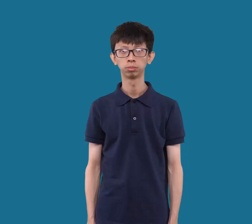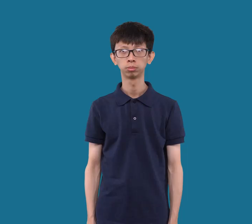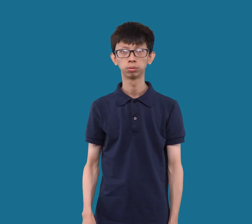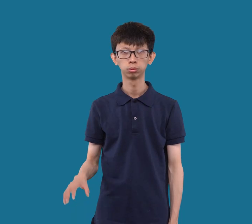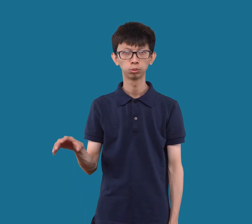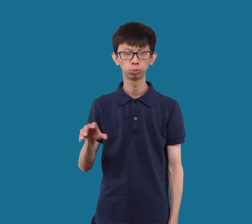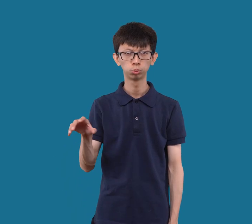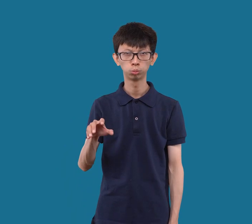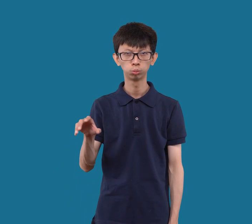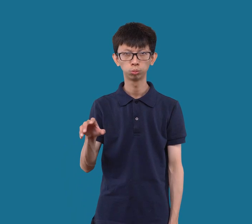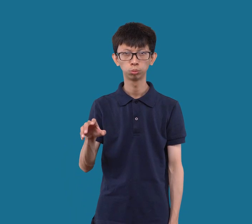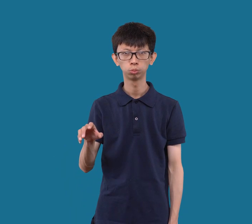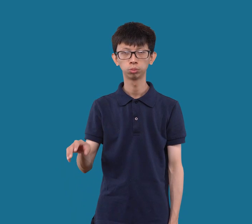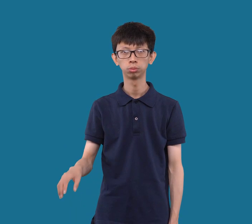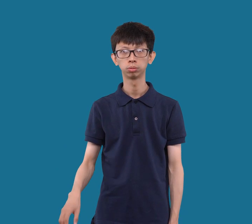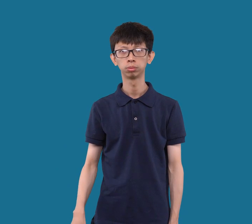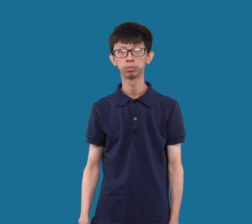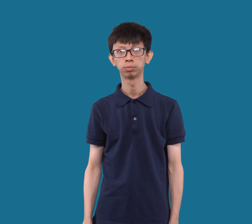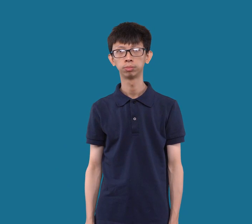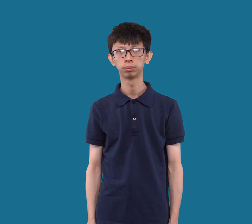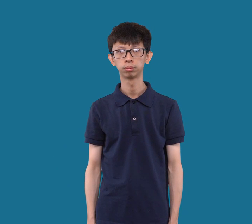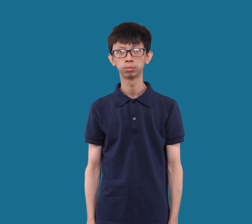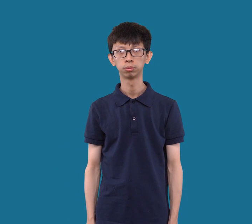chuột quang